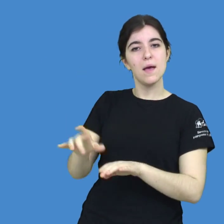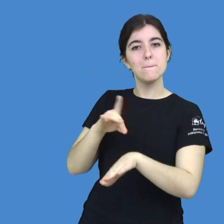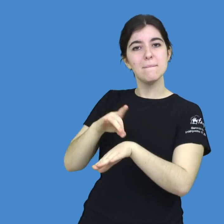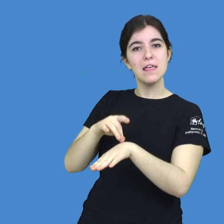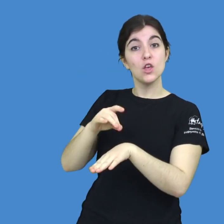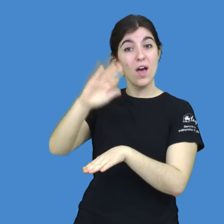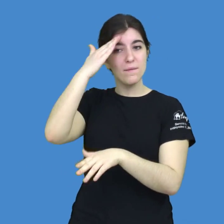enfermo